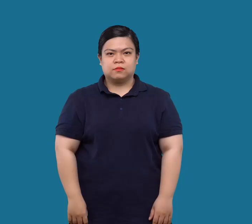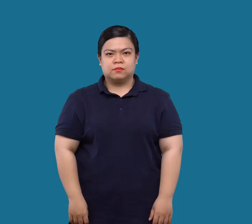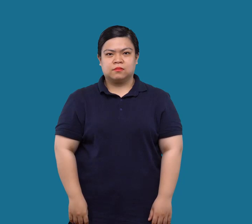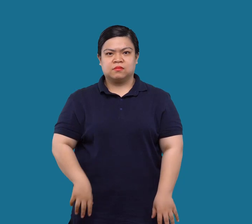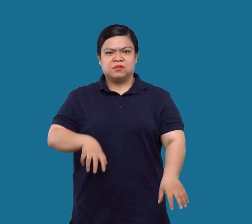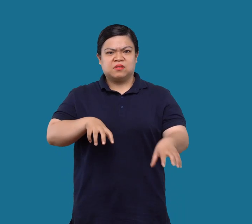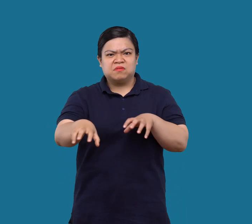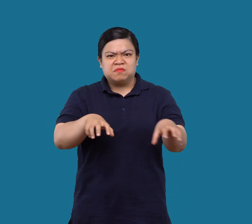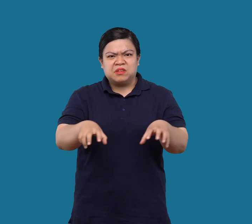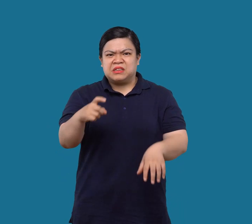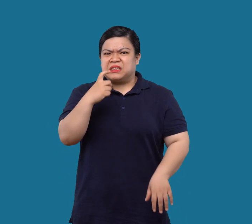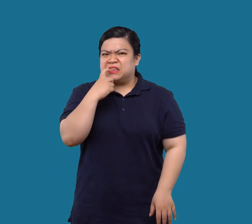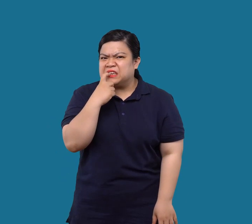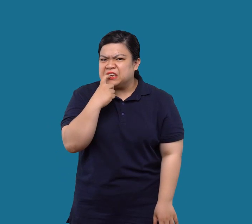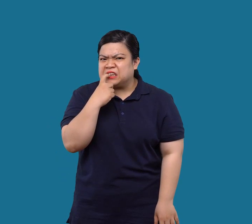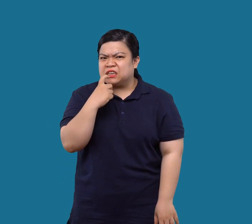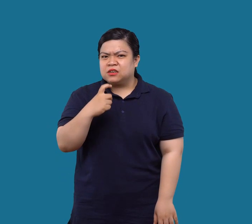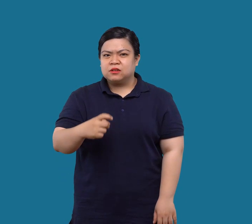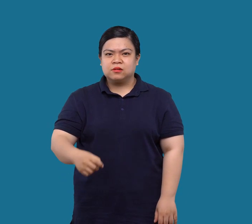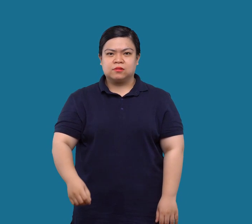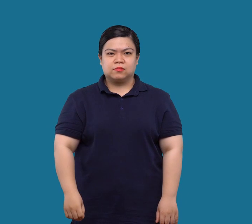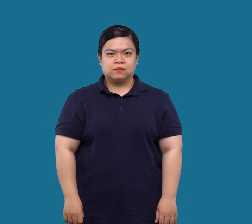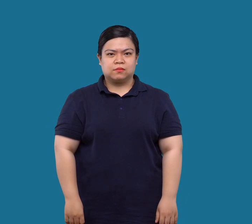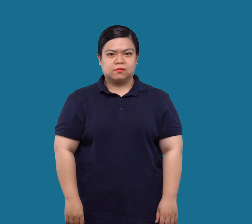thú dữ